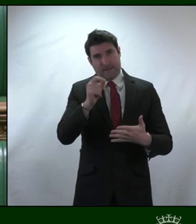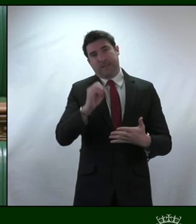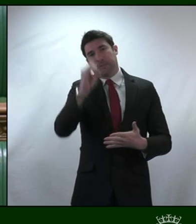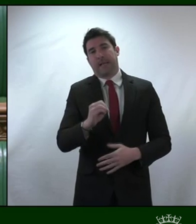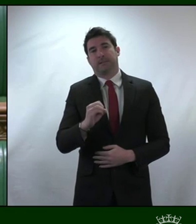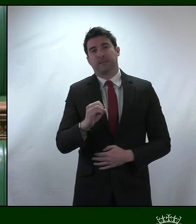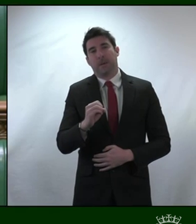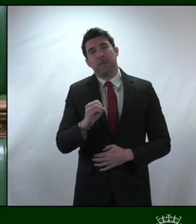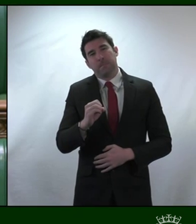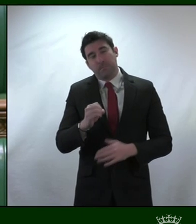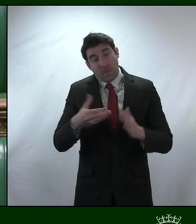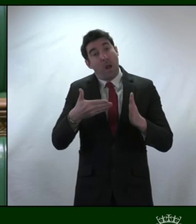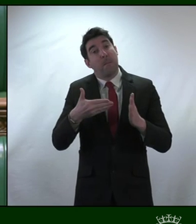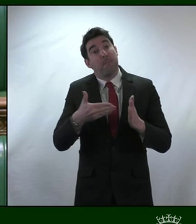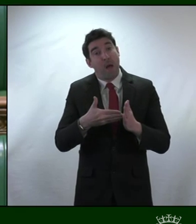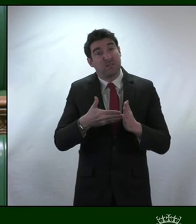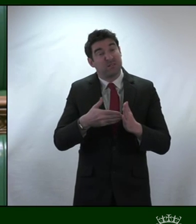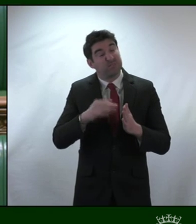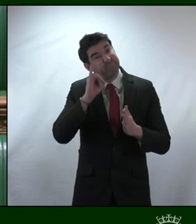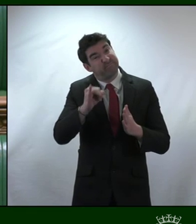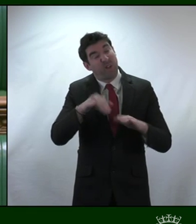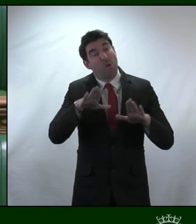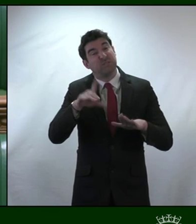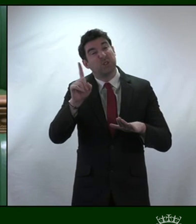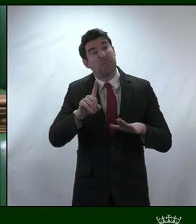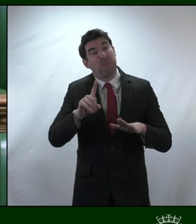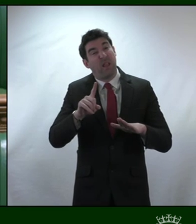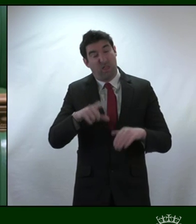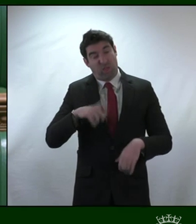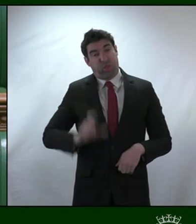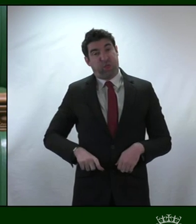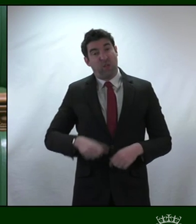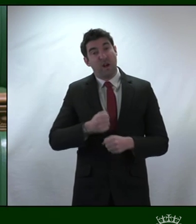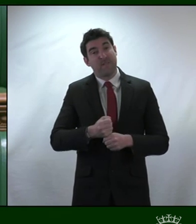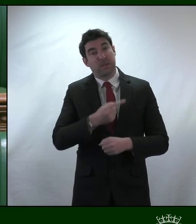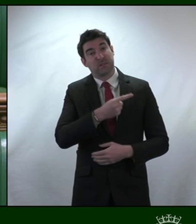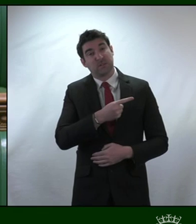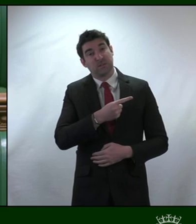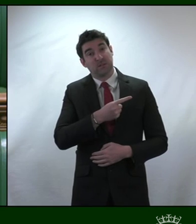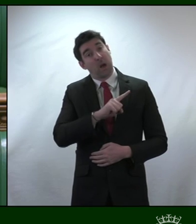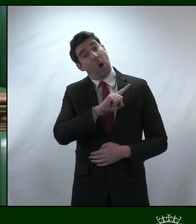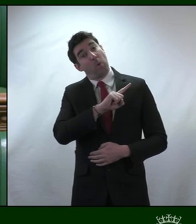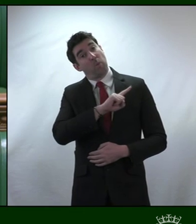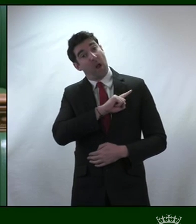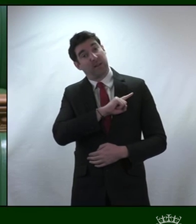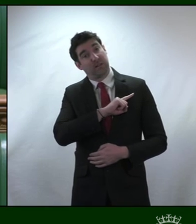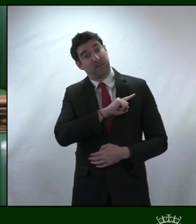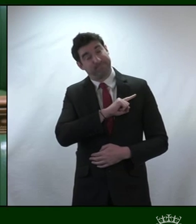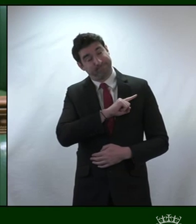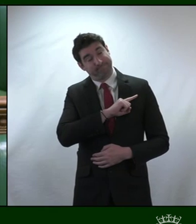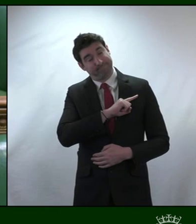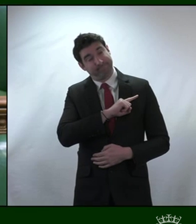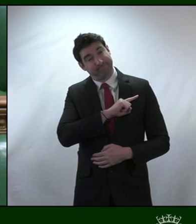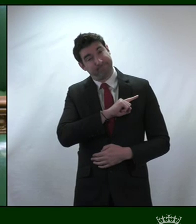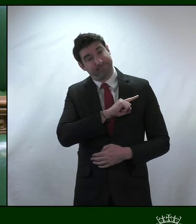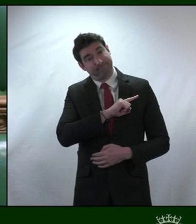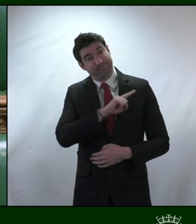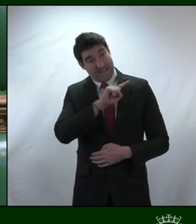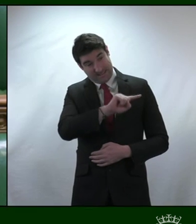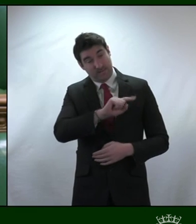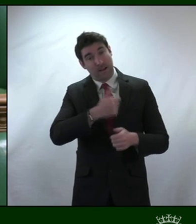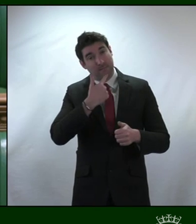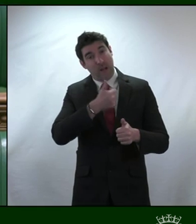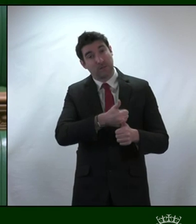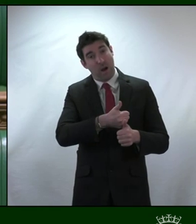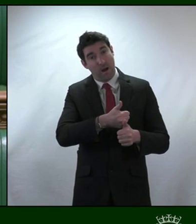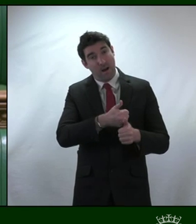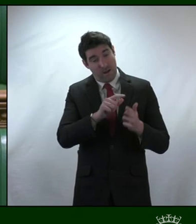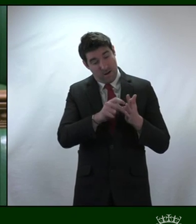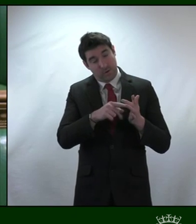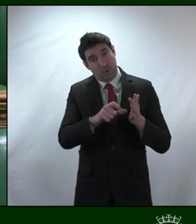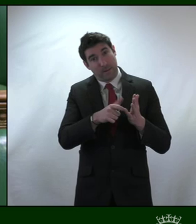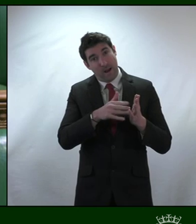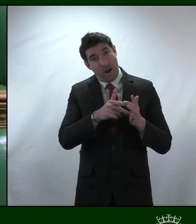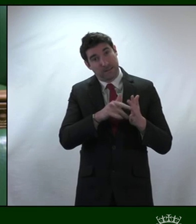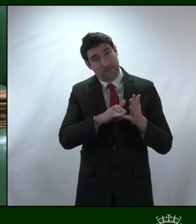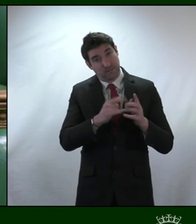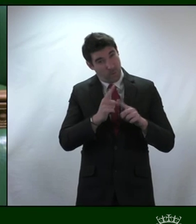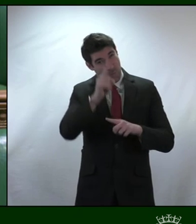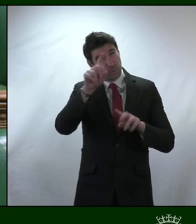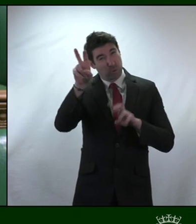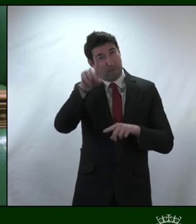We all know what the tipping point was: the 520-mile round trip to Barnard Castle and the humiliating way in which the Prime Minister and his Cabinet chose to defend it.